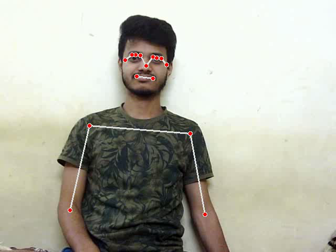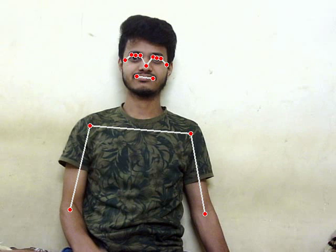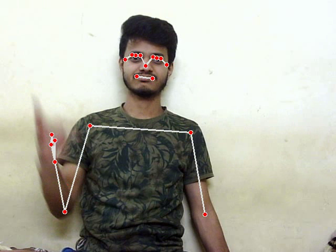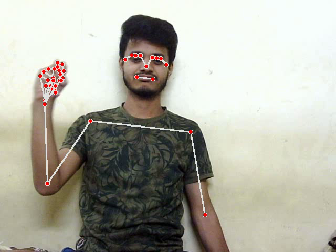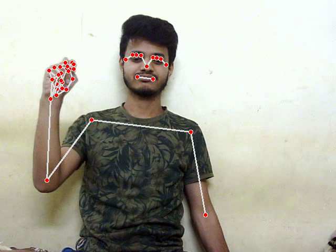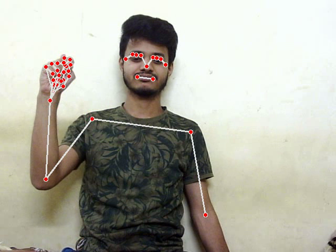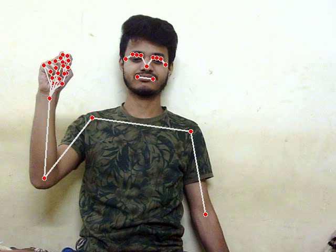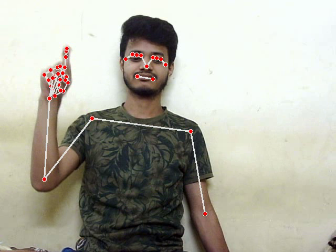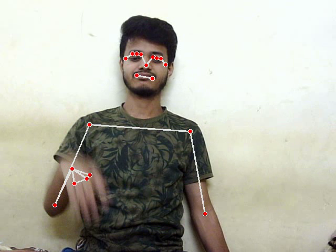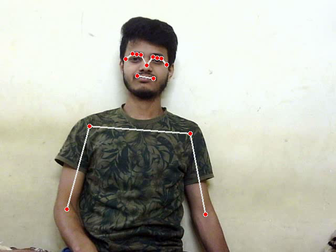bathroom